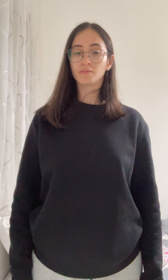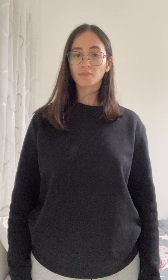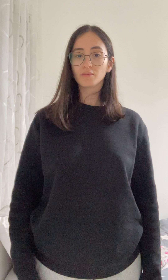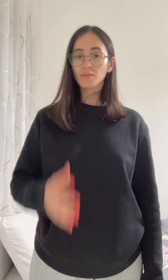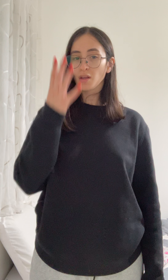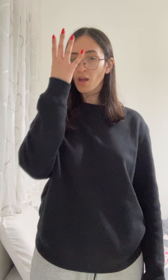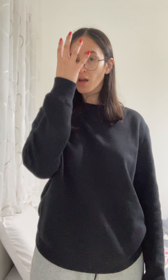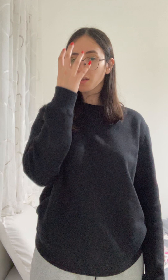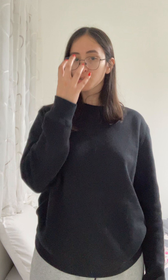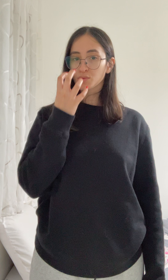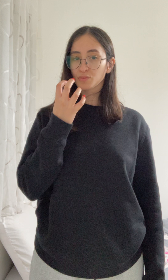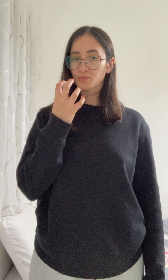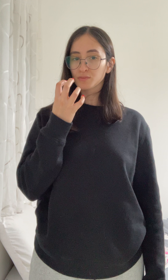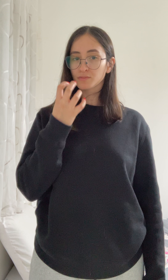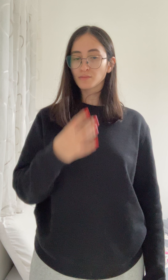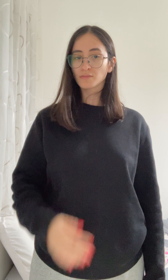עצוב